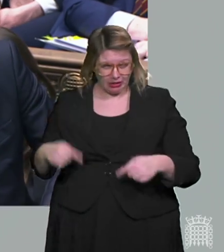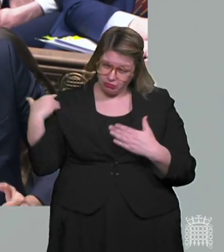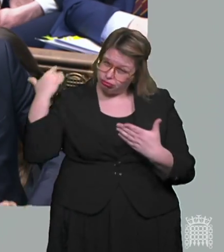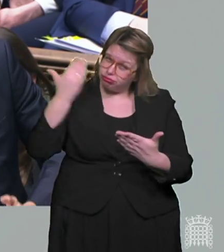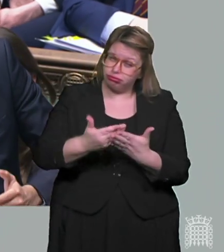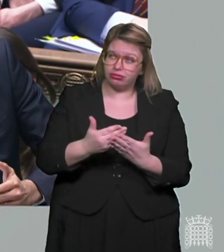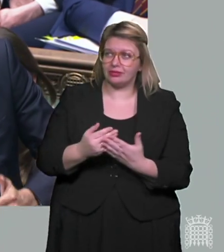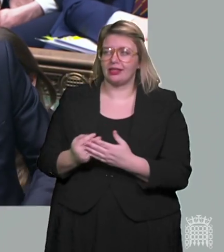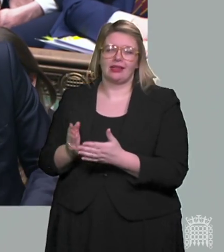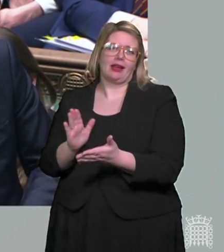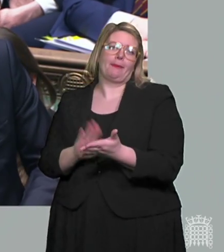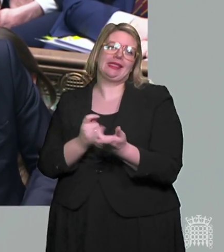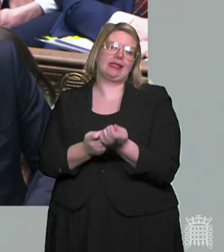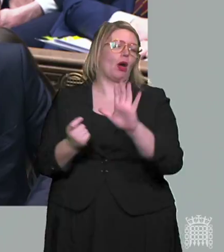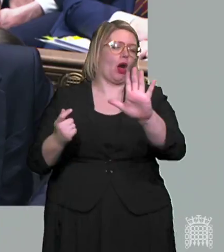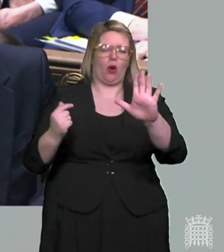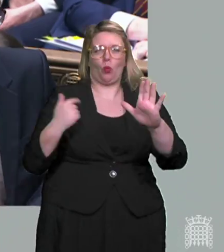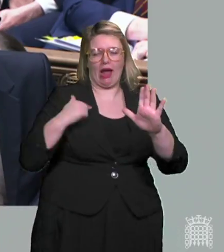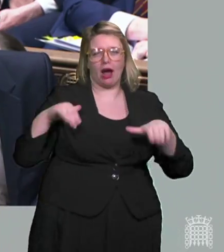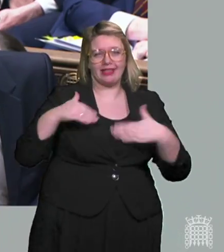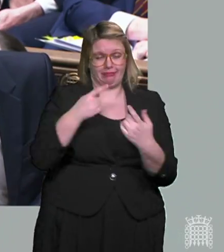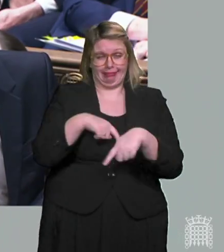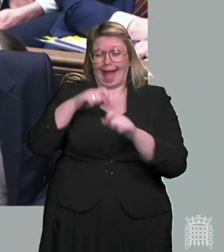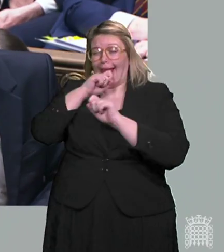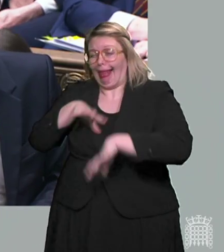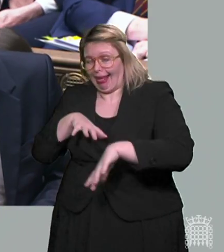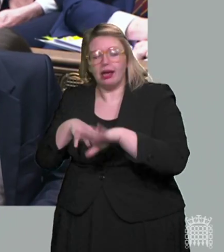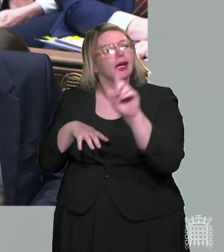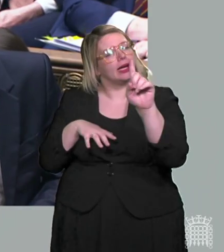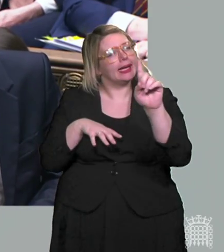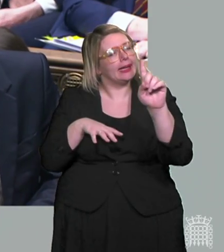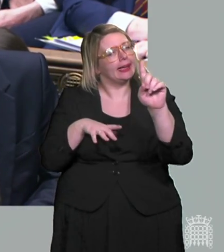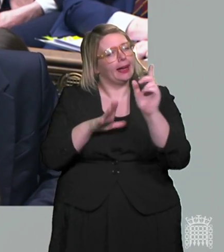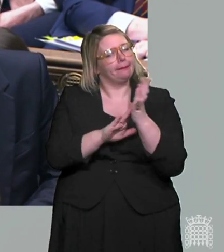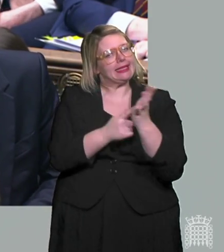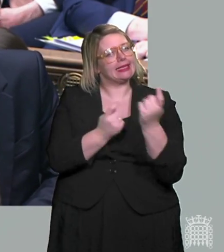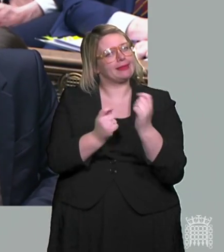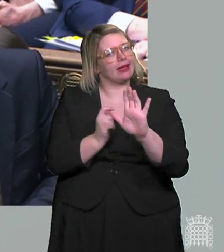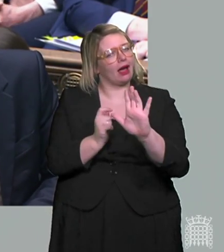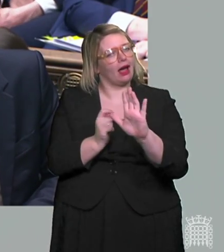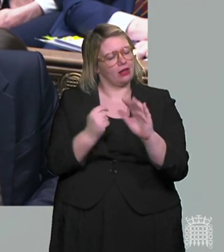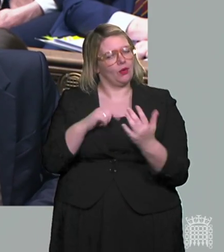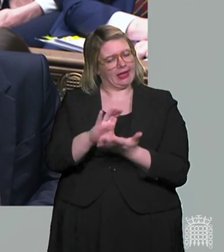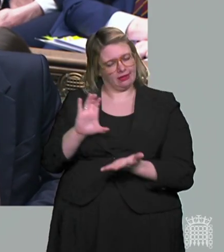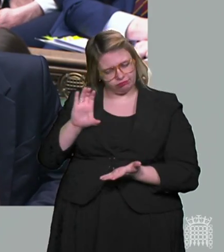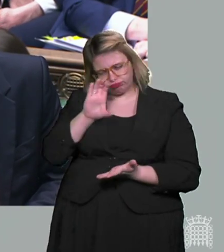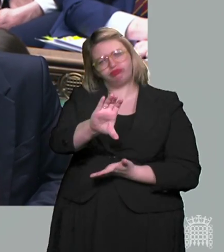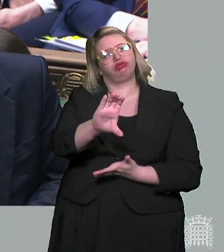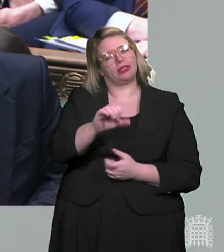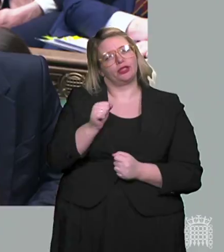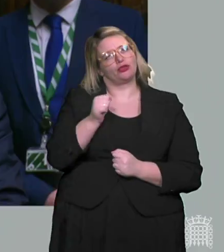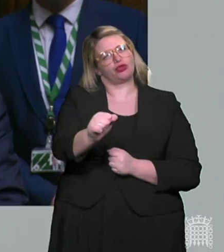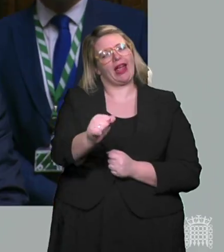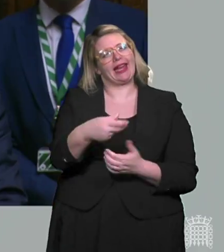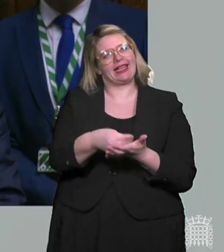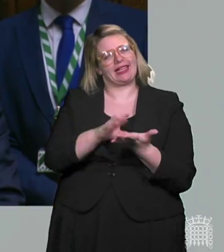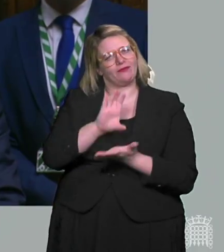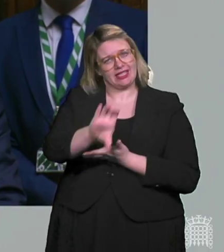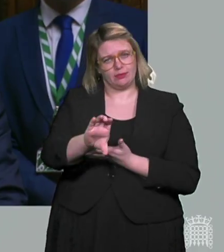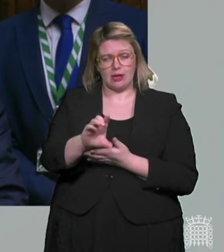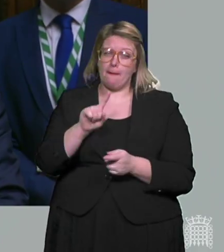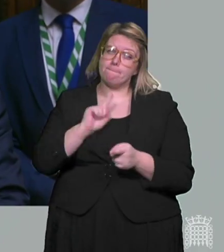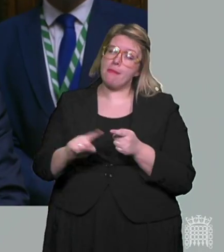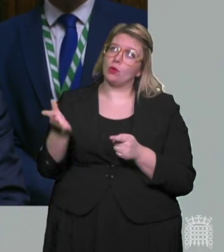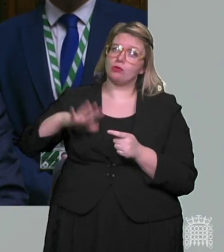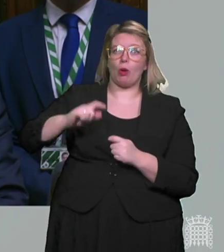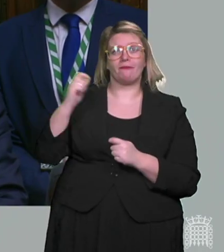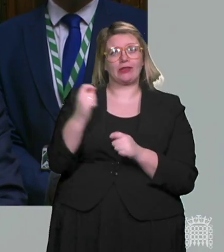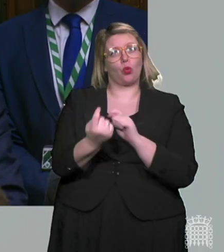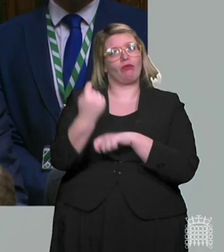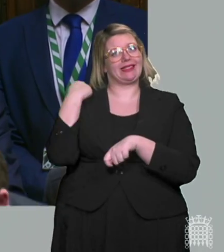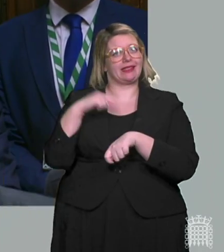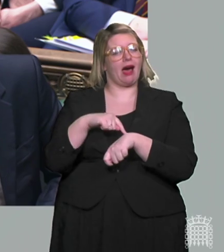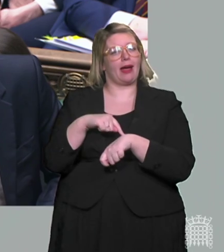We are actually delivering the biggest rail investment since the Victorian era.